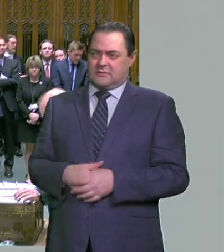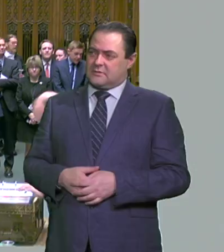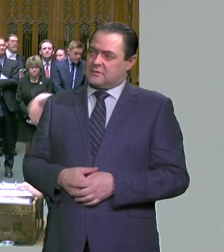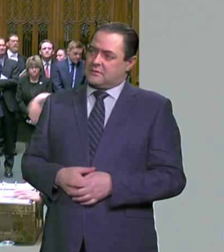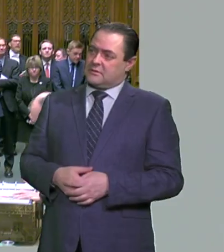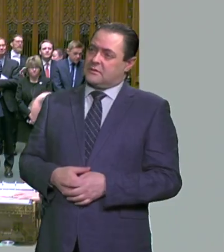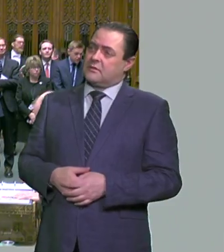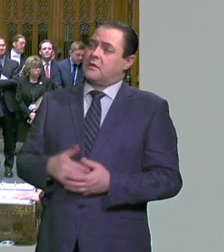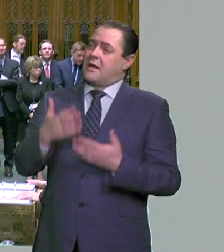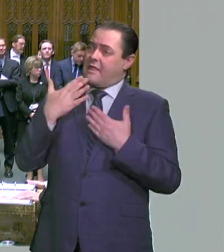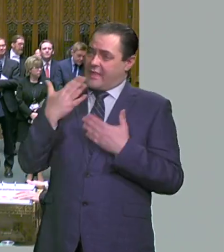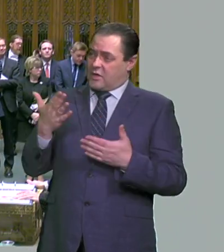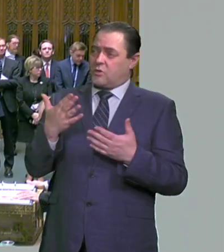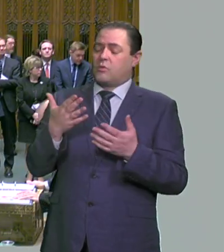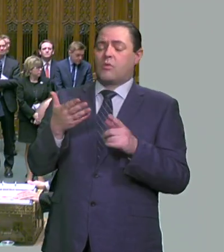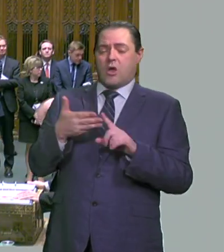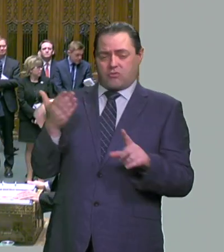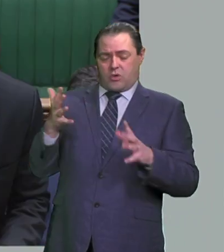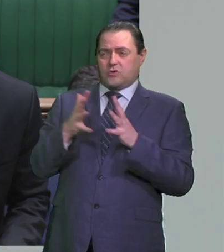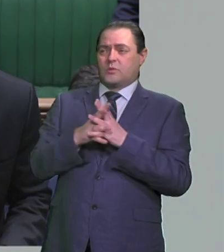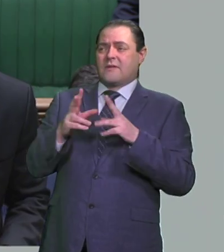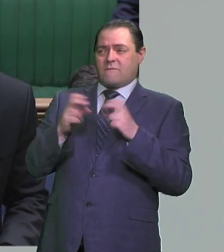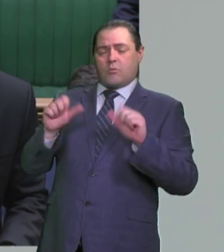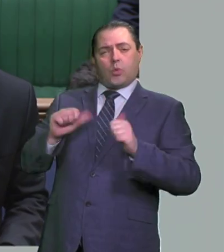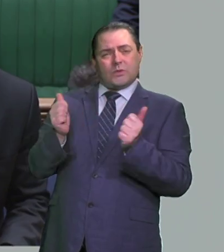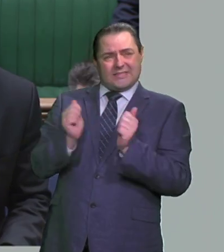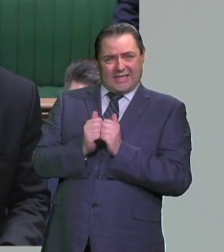I thank the honourable Gentleman for acknowledging what a good deal the Windsor framework is.